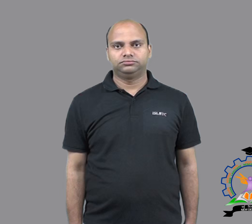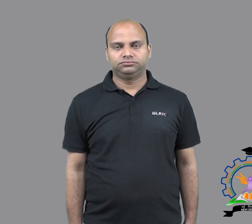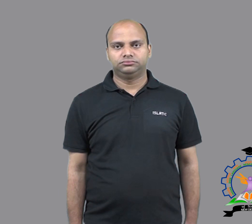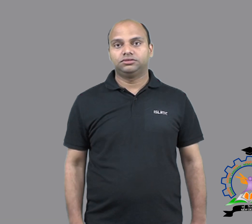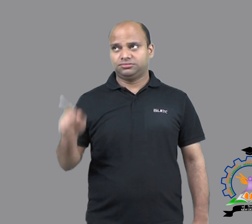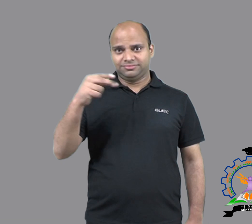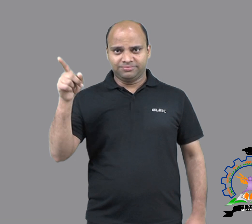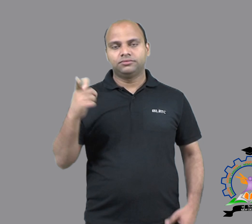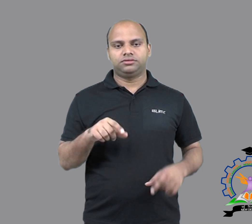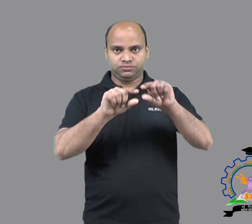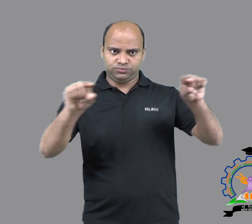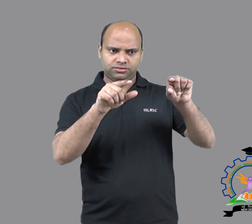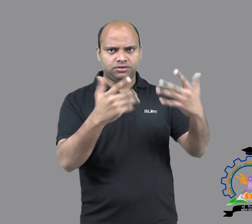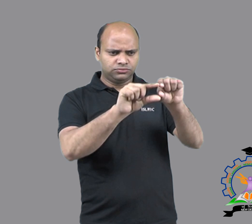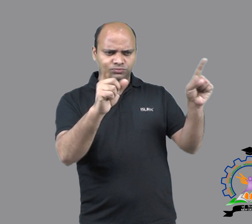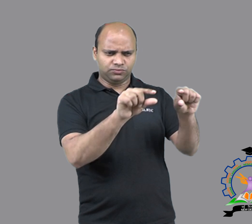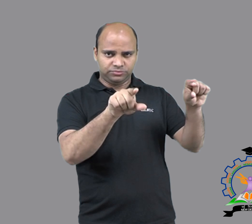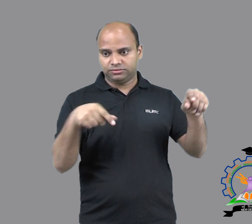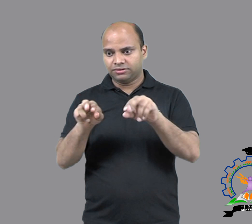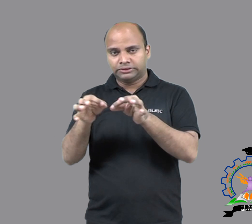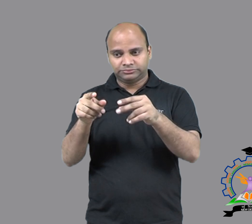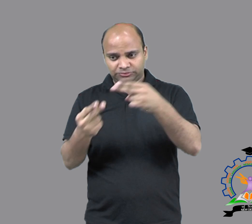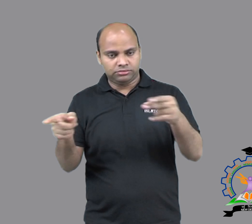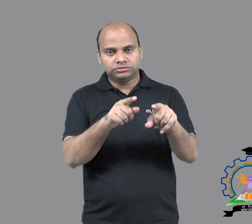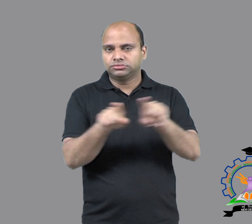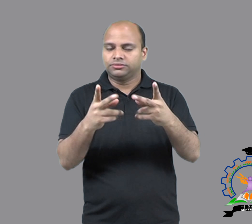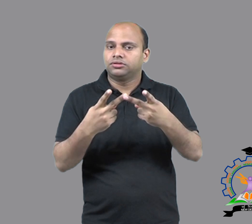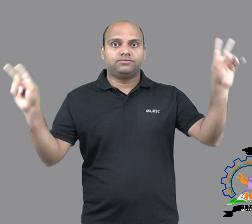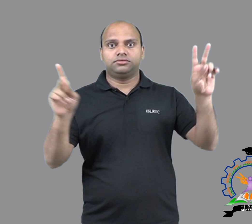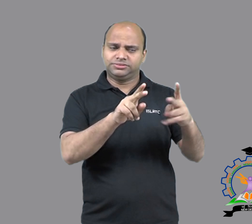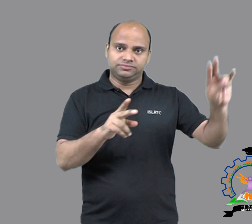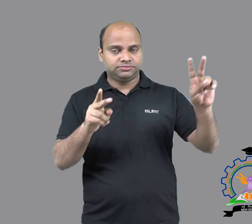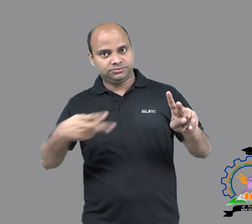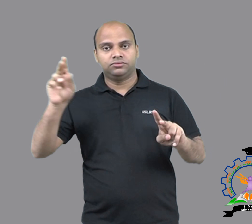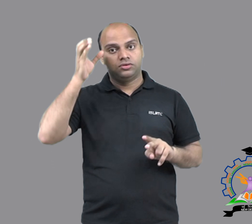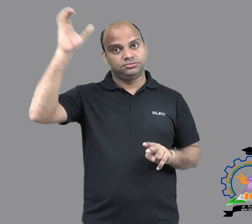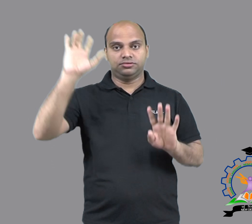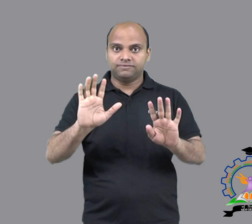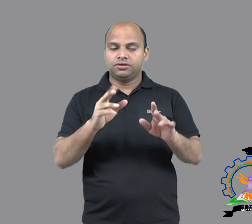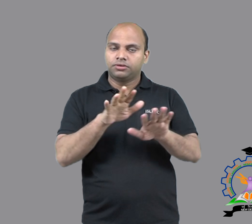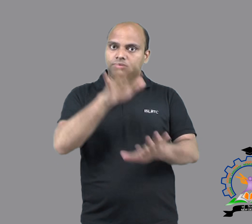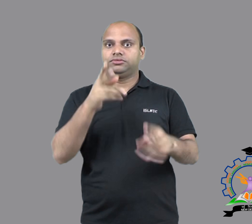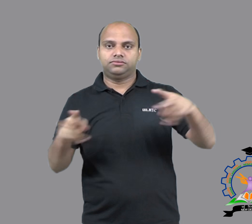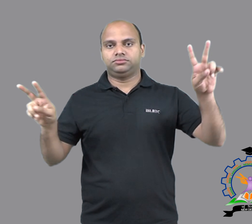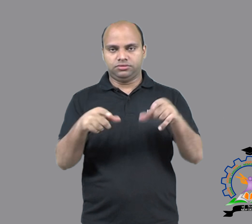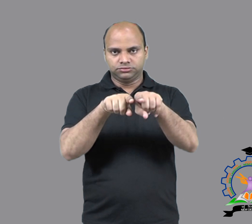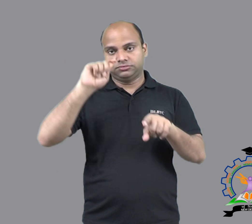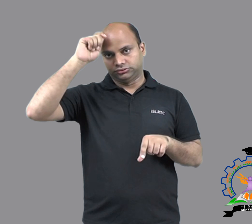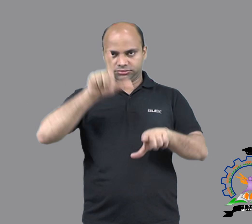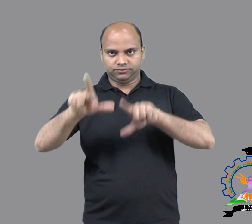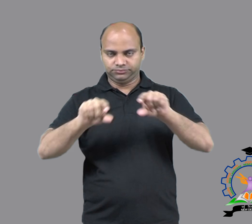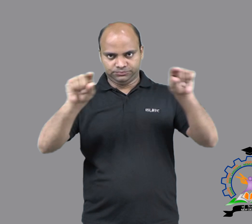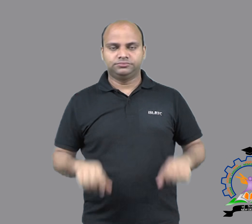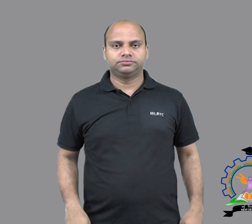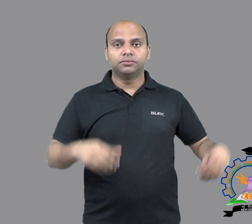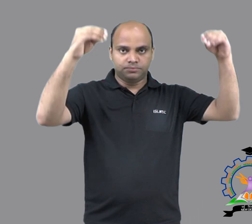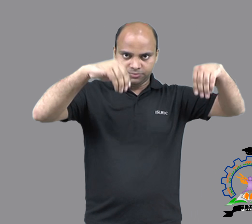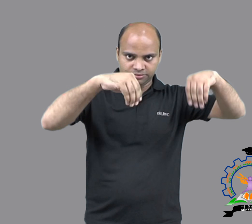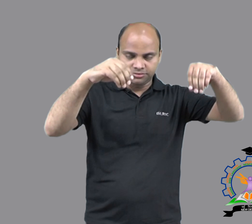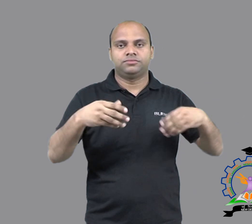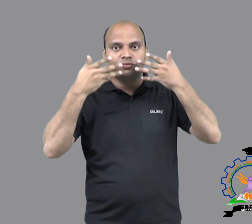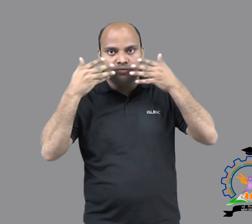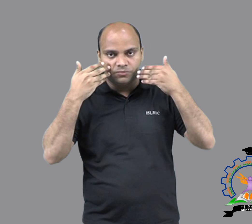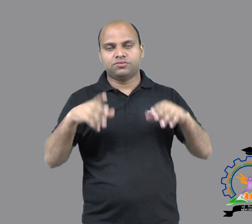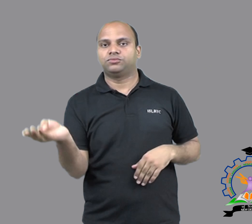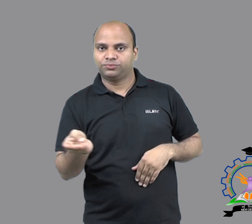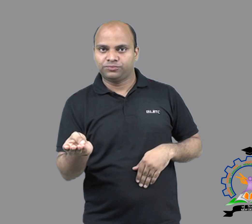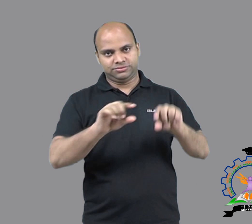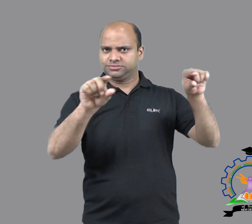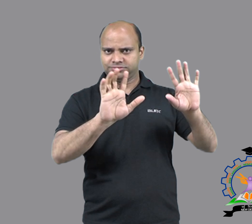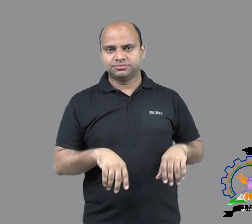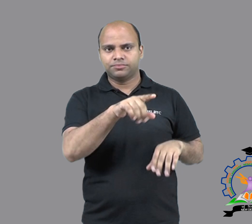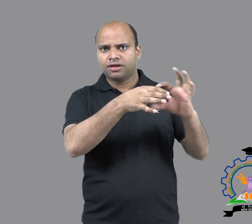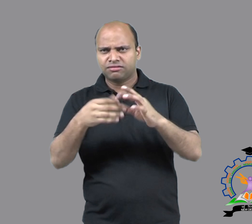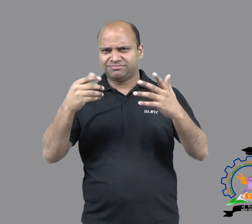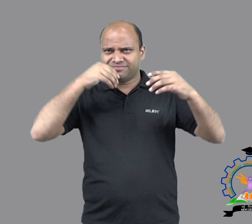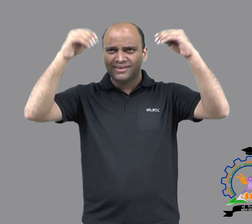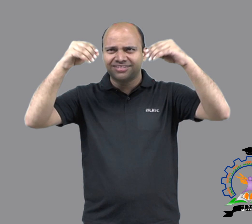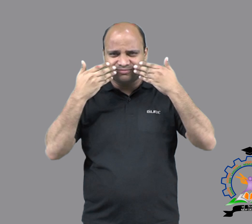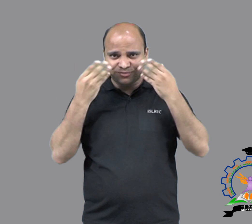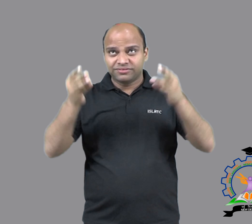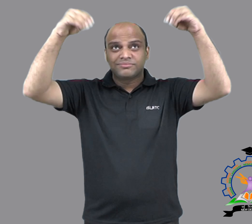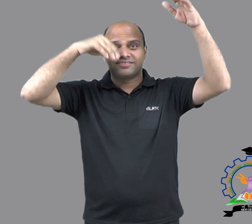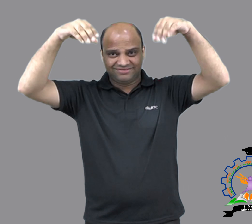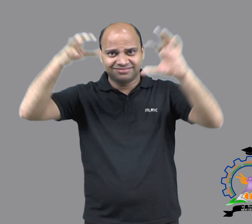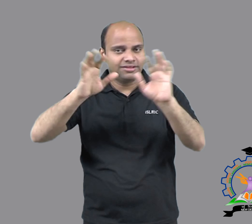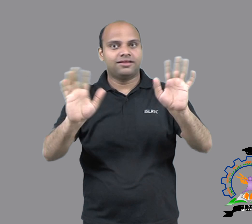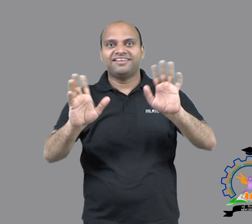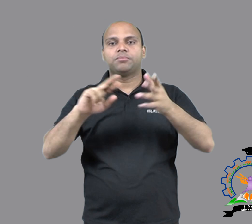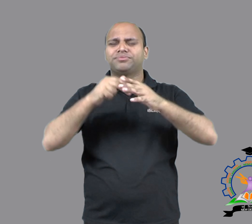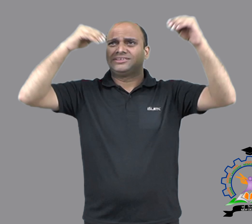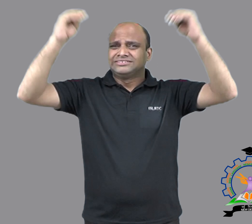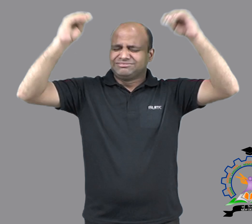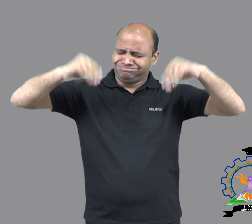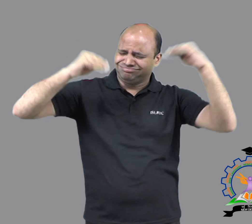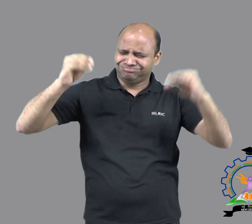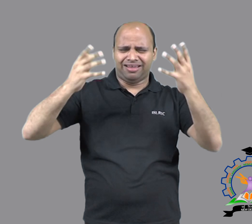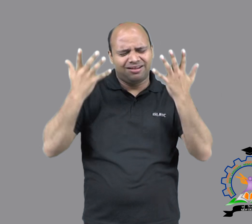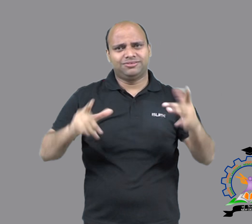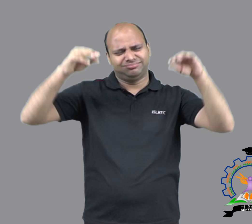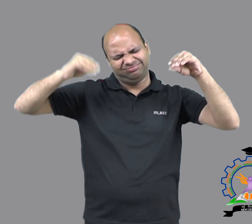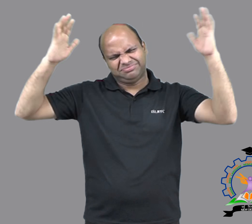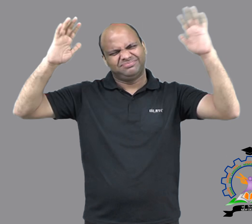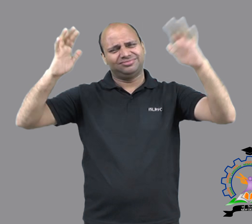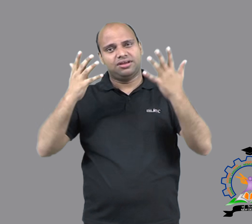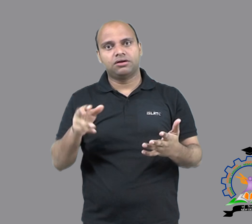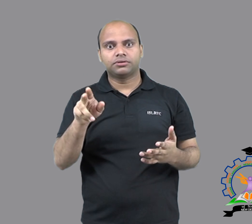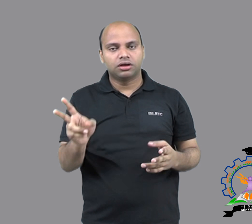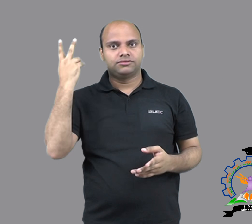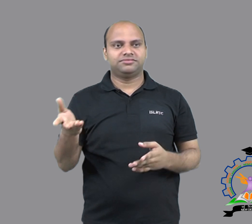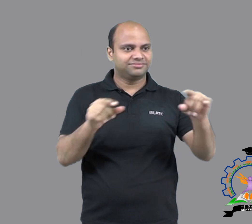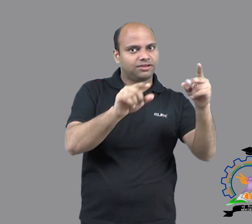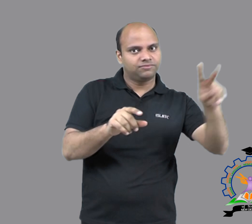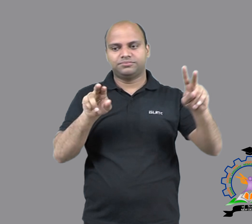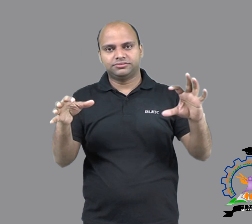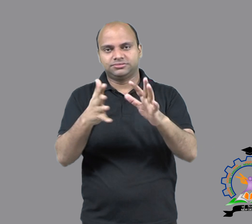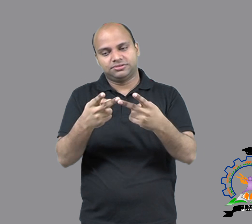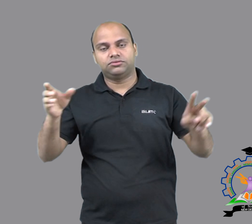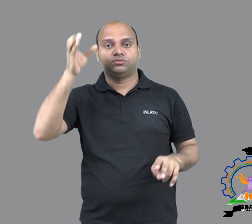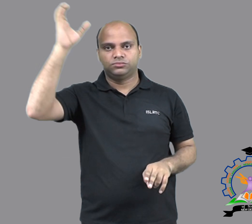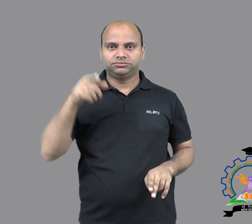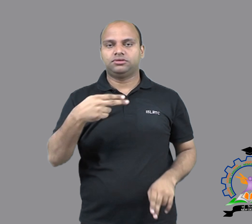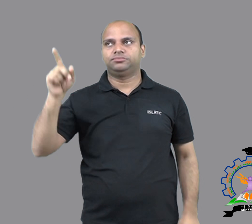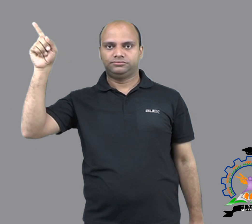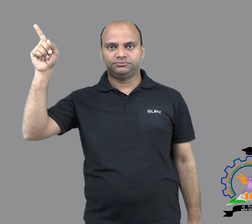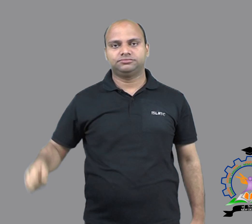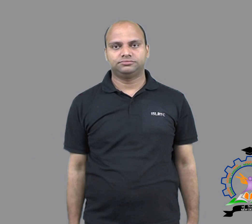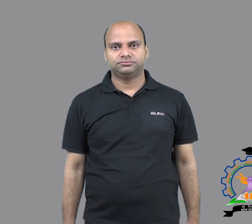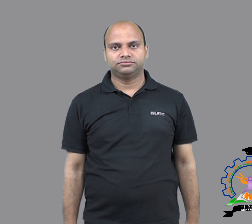Idioms